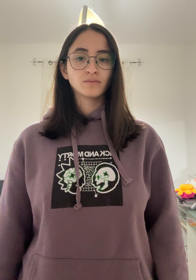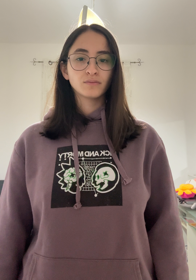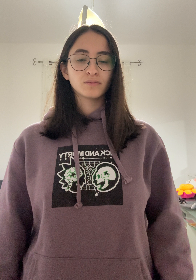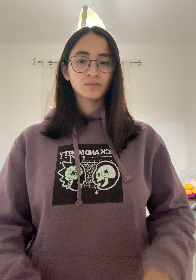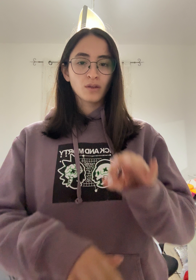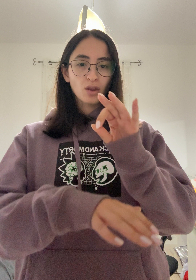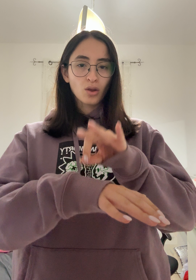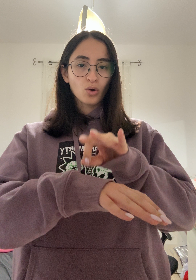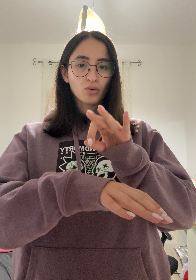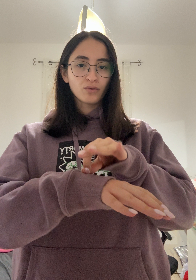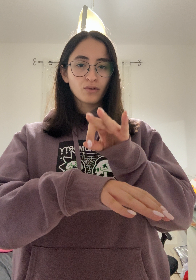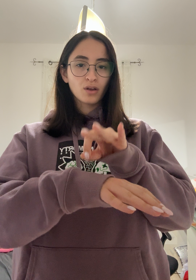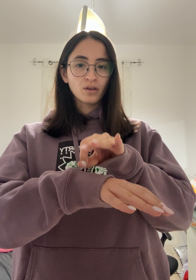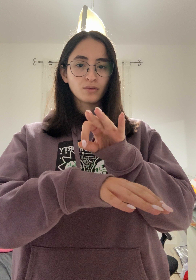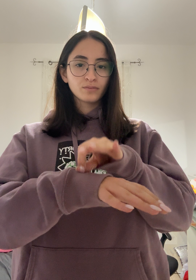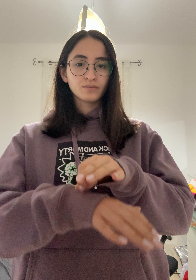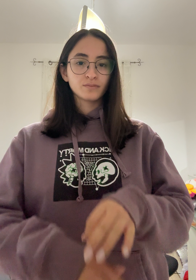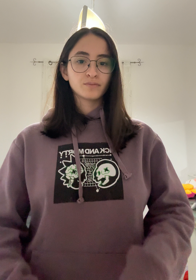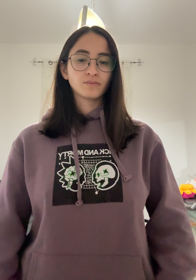רופא